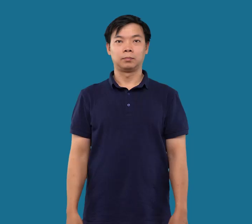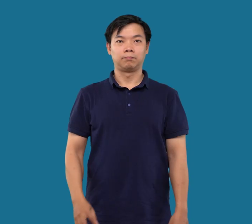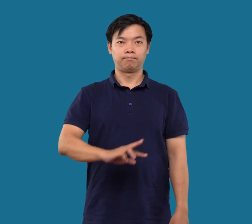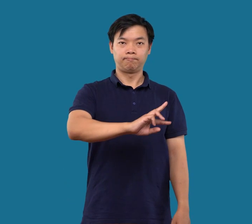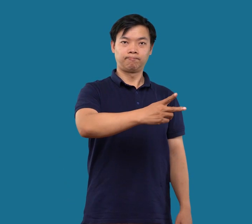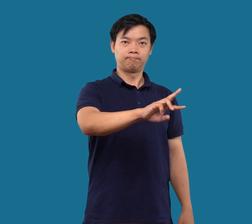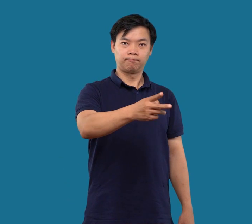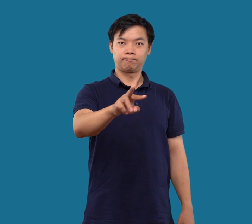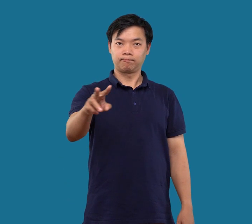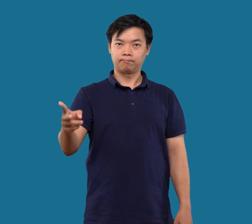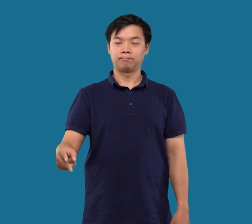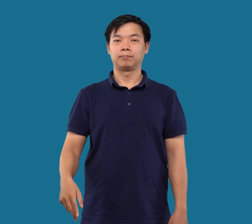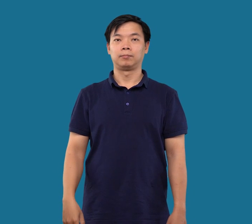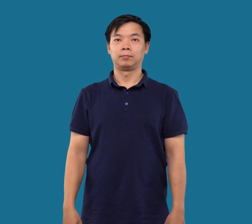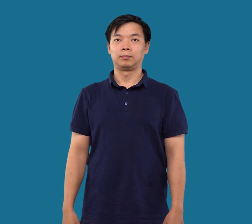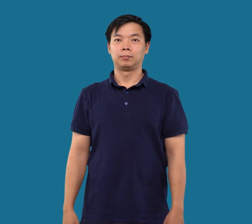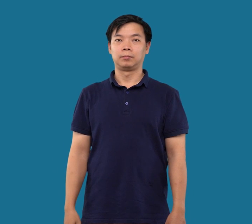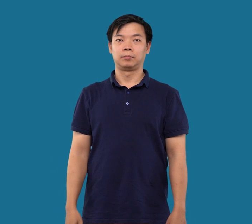luân phiên